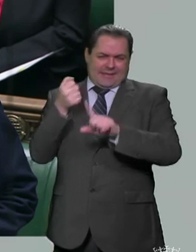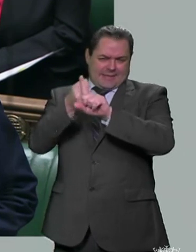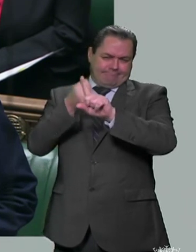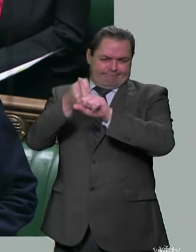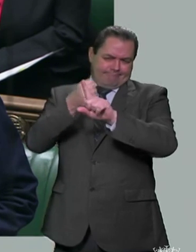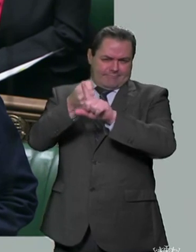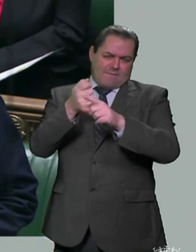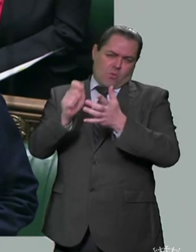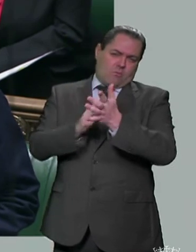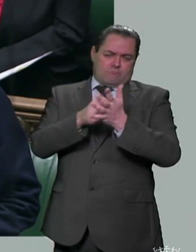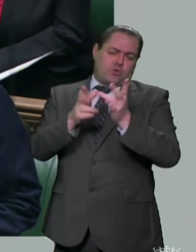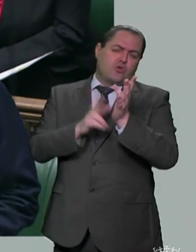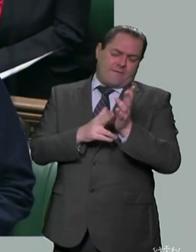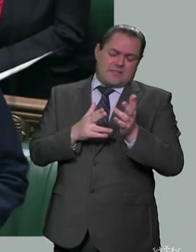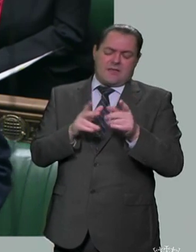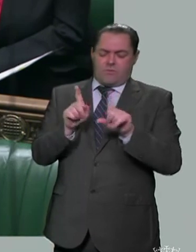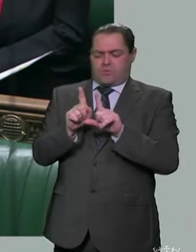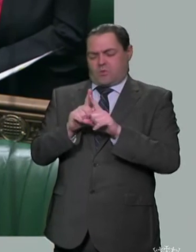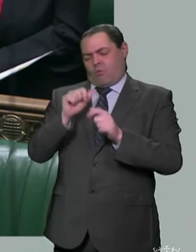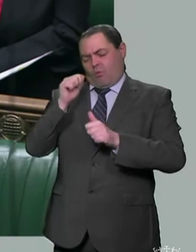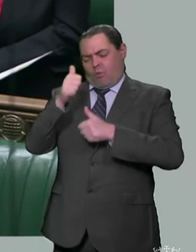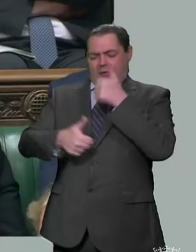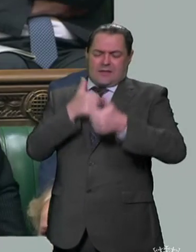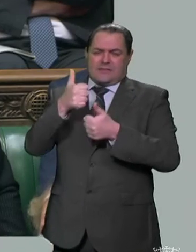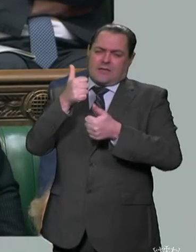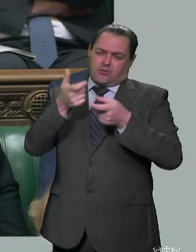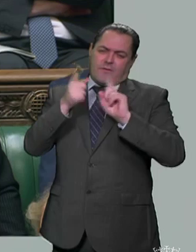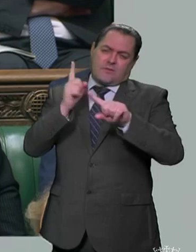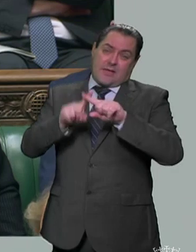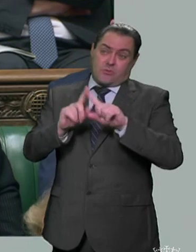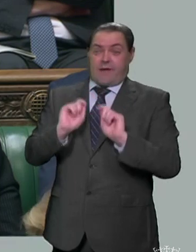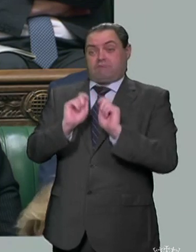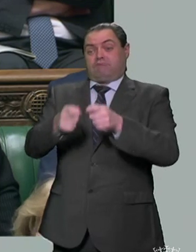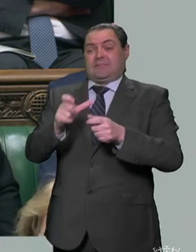I commend particularly Ade Adetosoye CBE on his achievement.